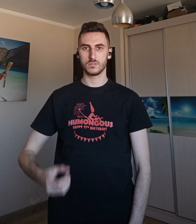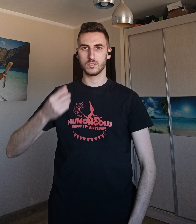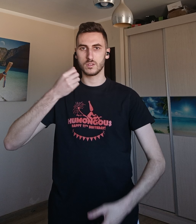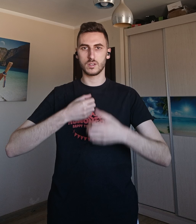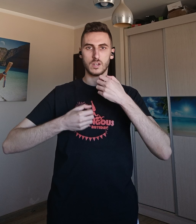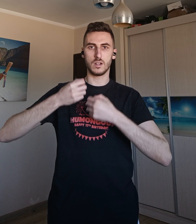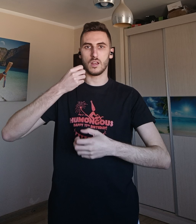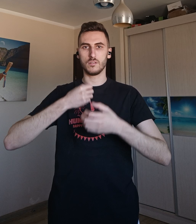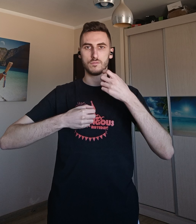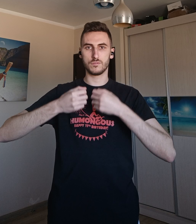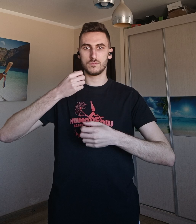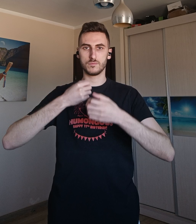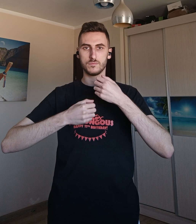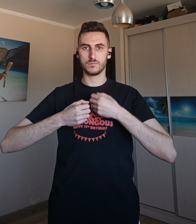חלב